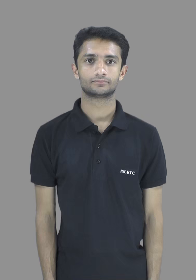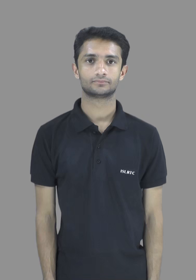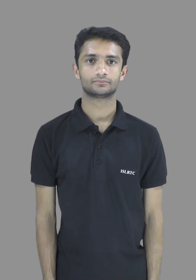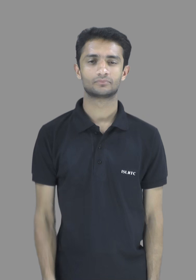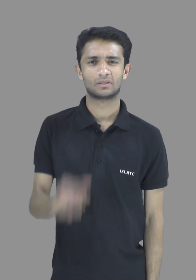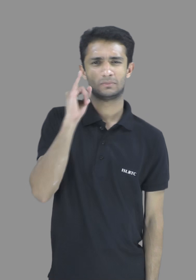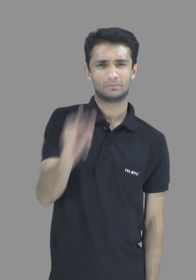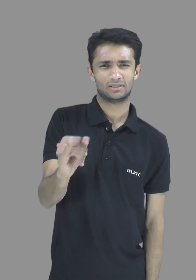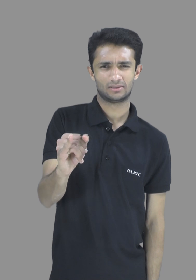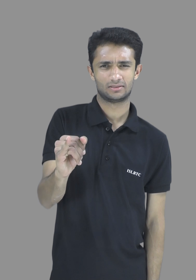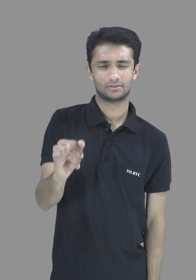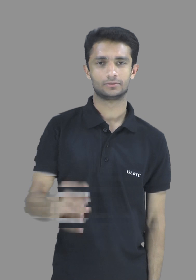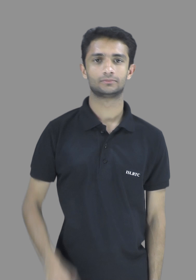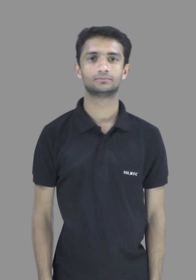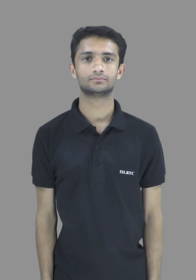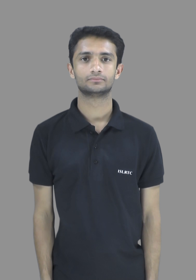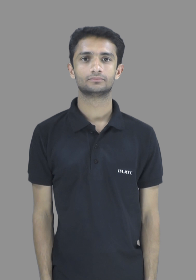Bad